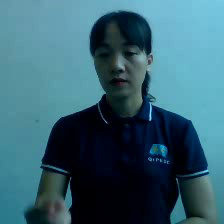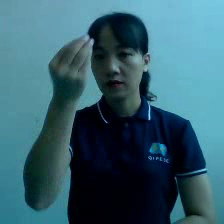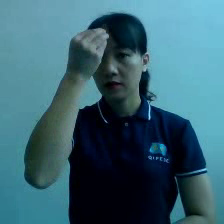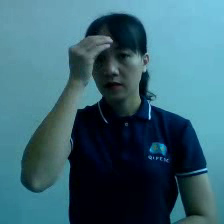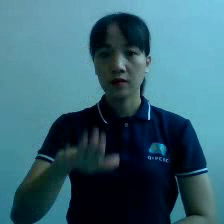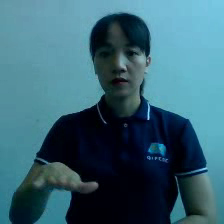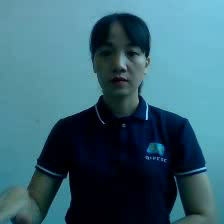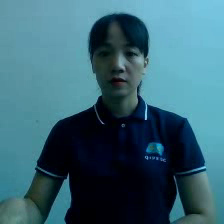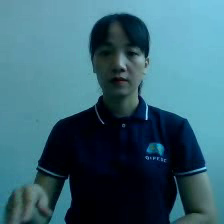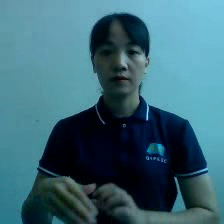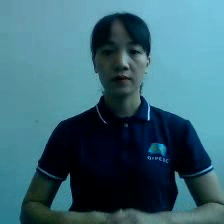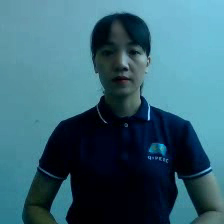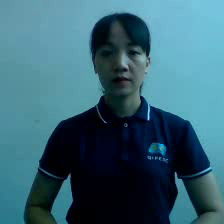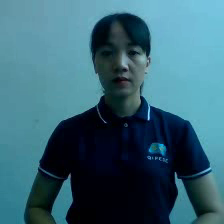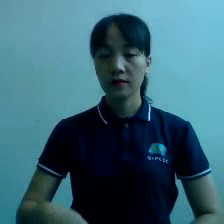Học sinh